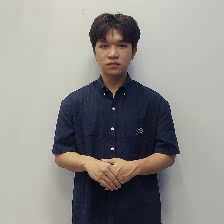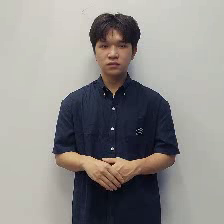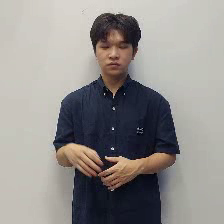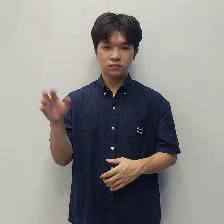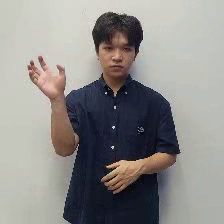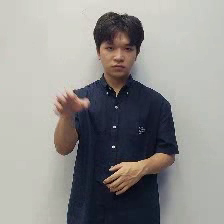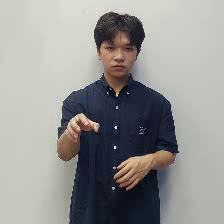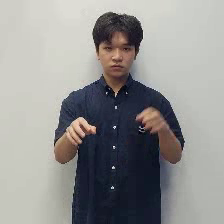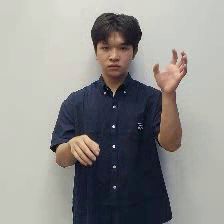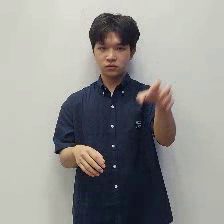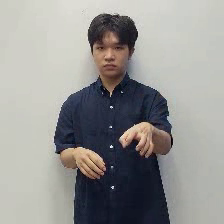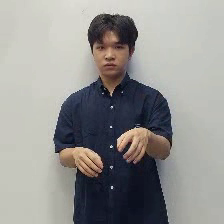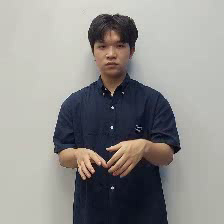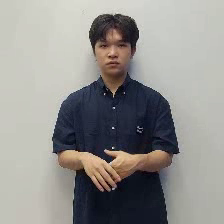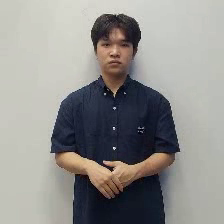Con gấu